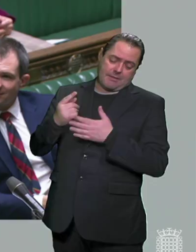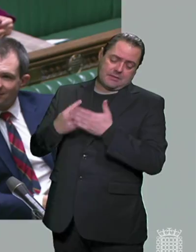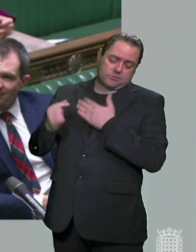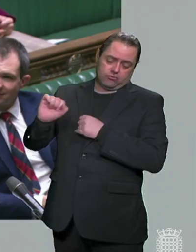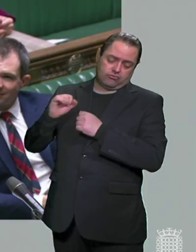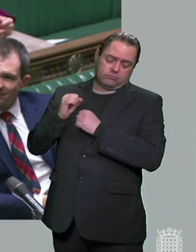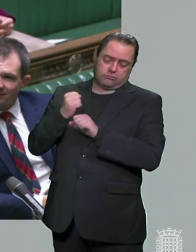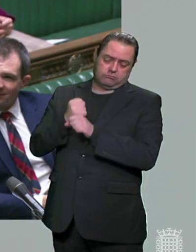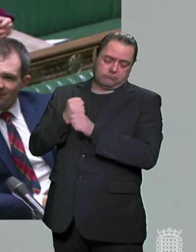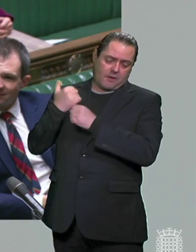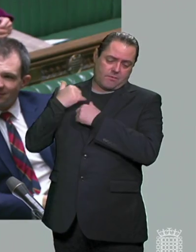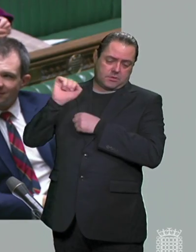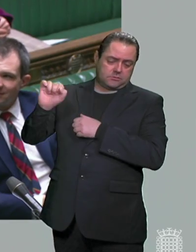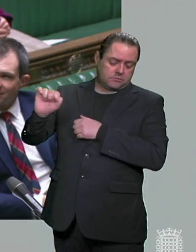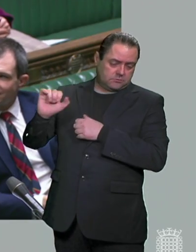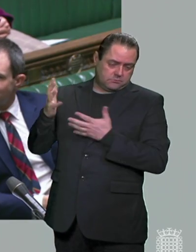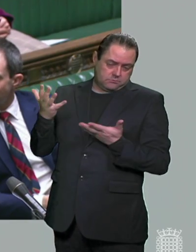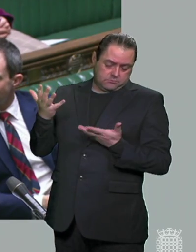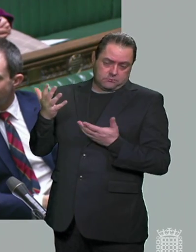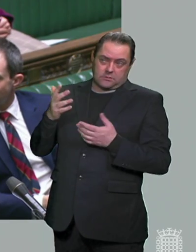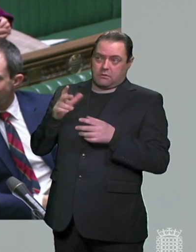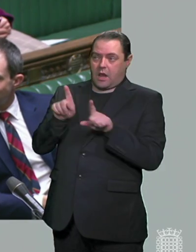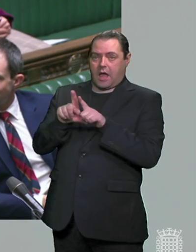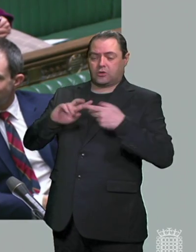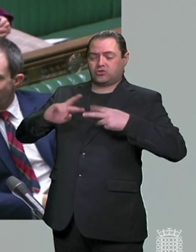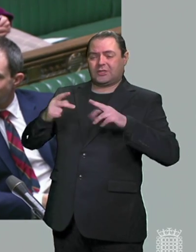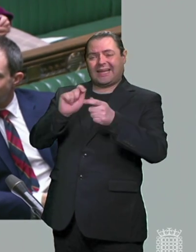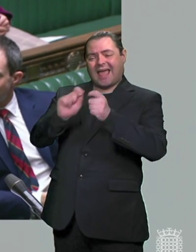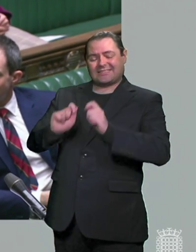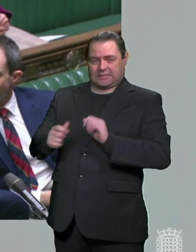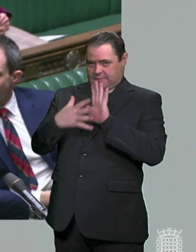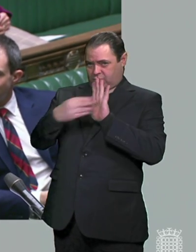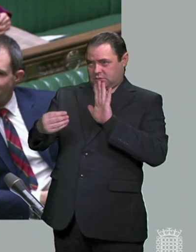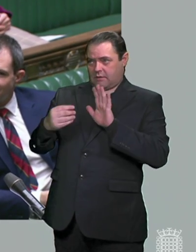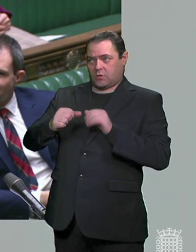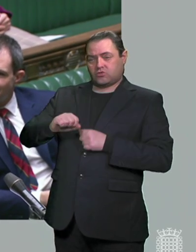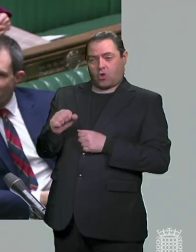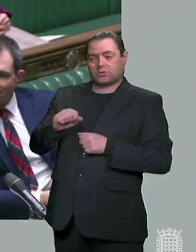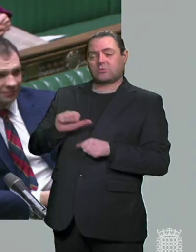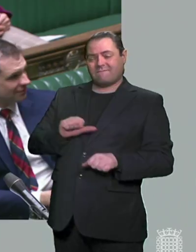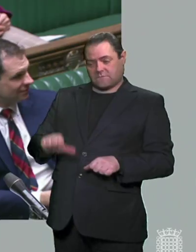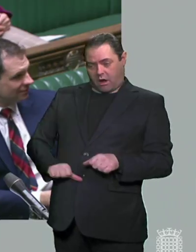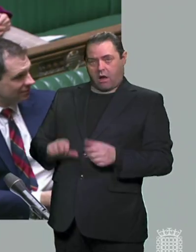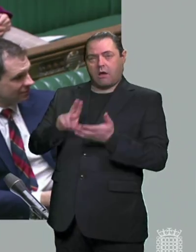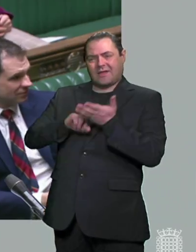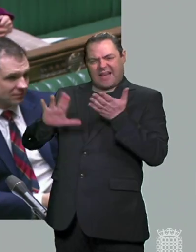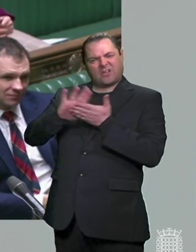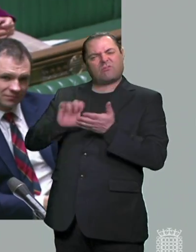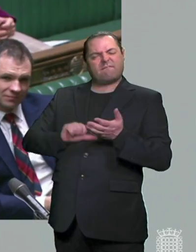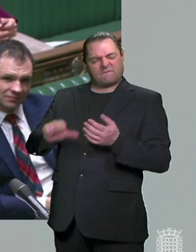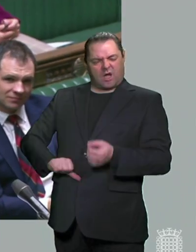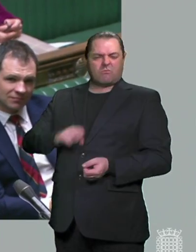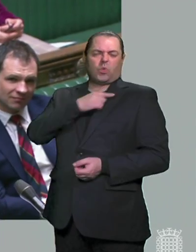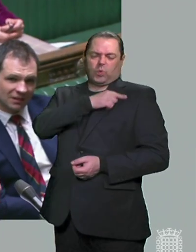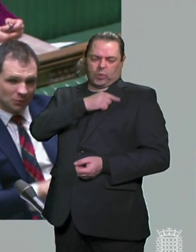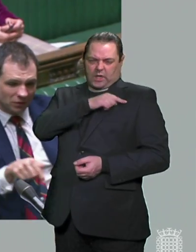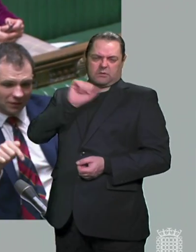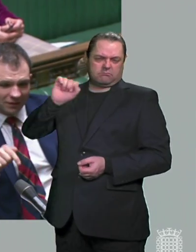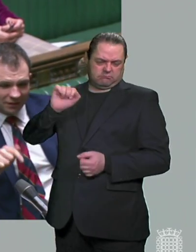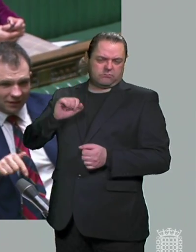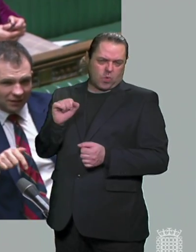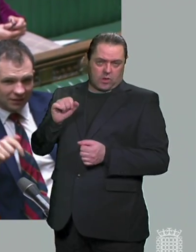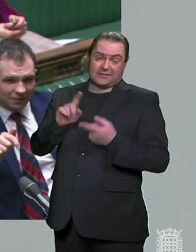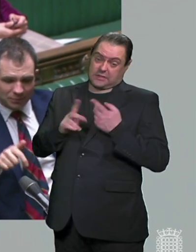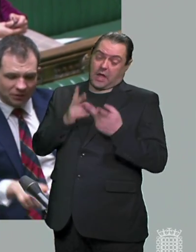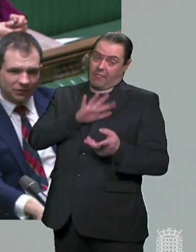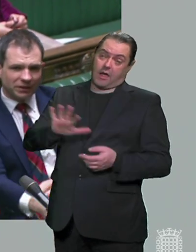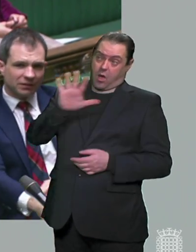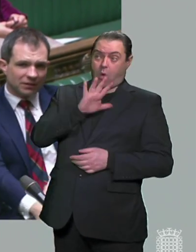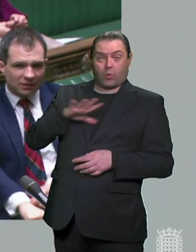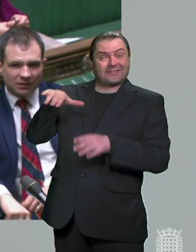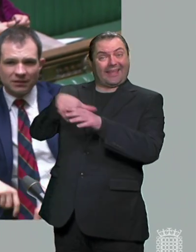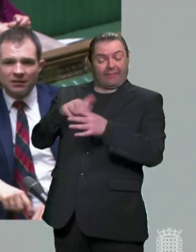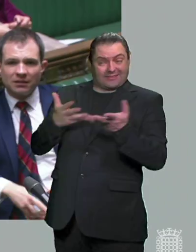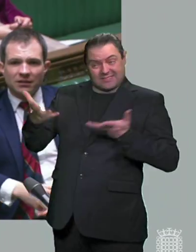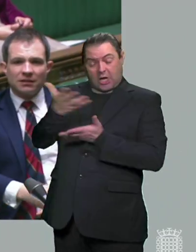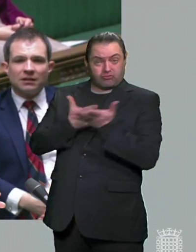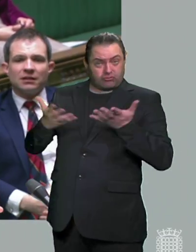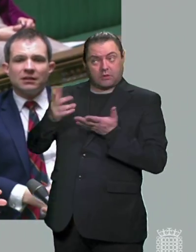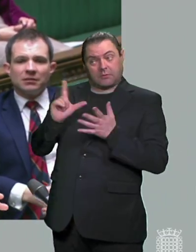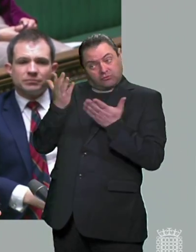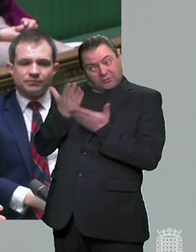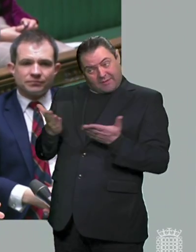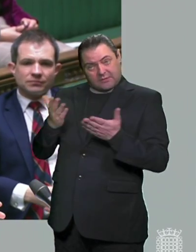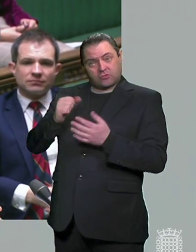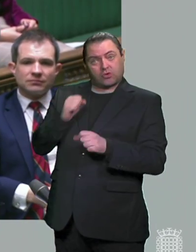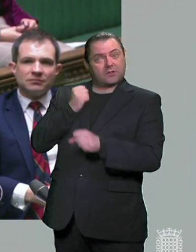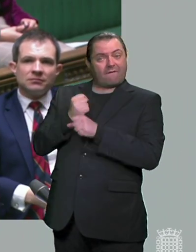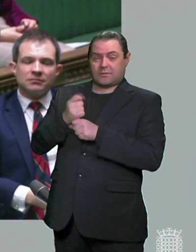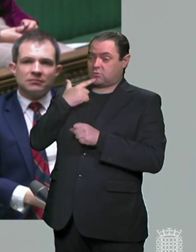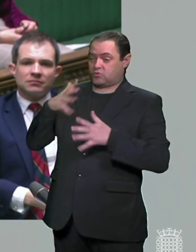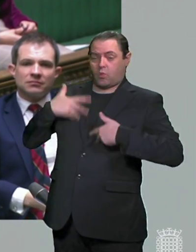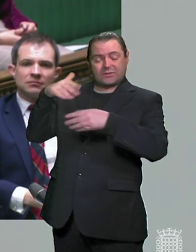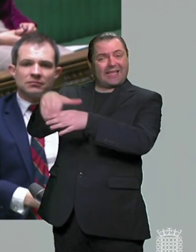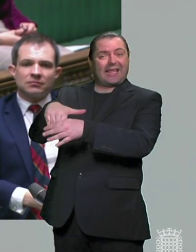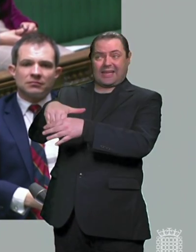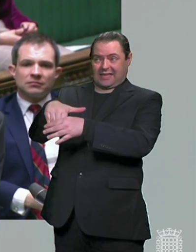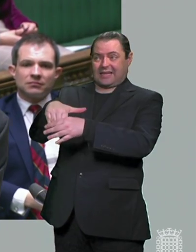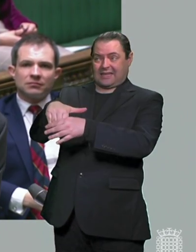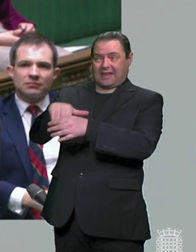If we look at precision breeding and gene editing, for instance, the Scottish farming industry, the National Farmers Union of Scotland and all the other farming unions in the UK want to be part of the Genetic Technology Bill, but we have respected the Scottish Government saying that they do not want to be part of it.